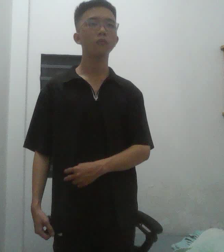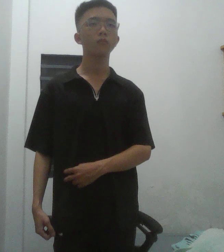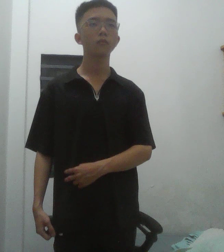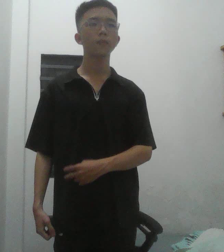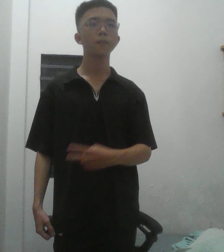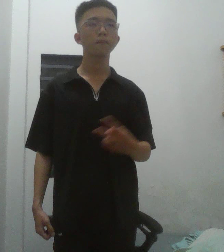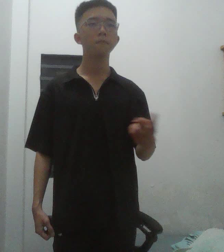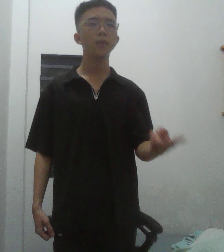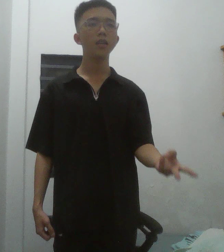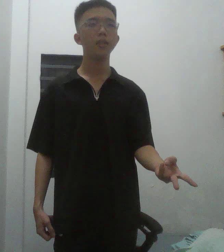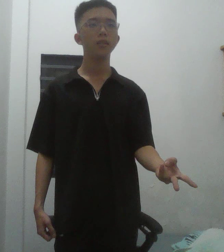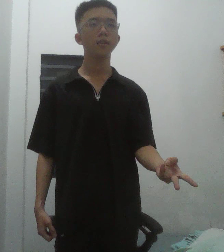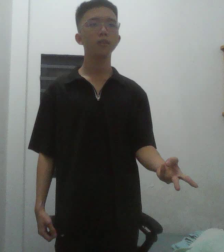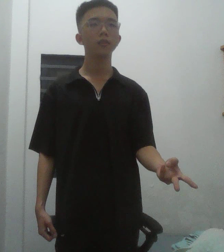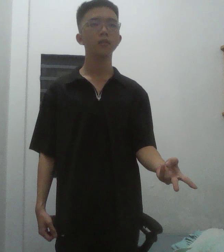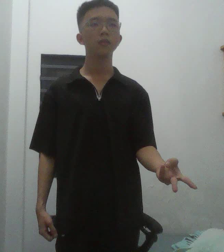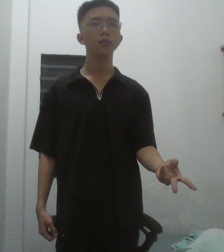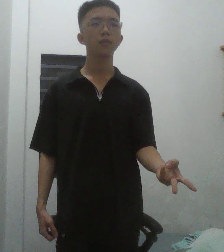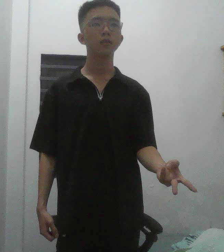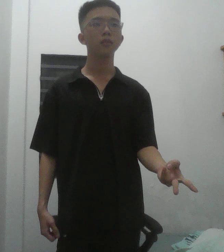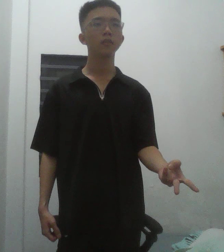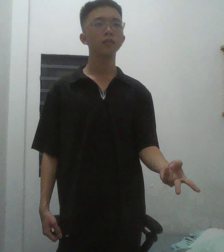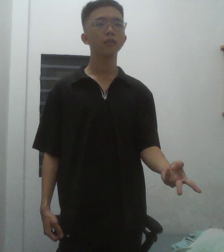it